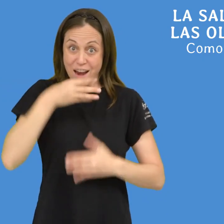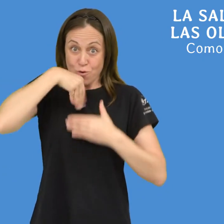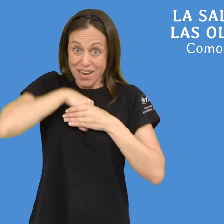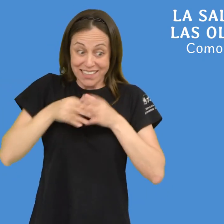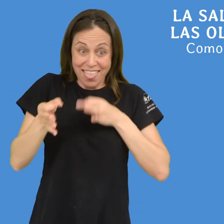dentro